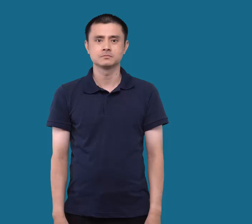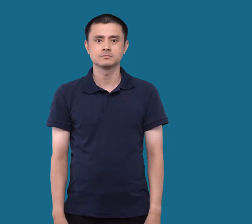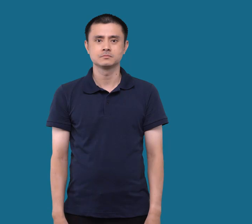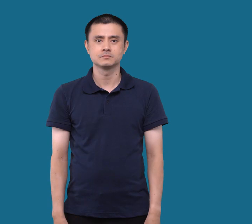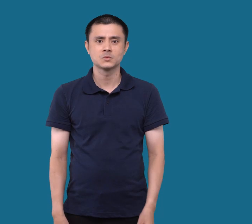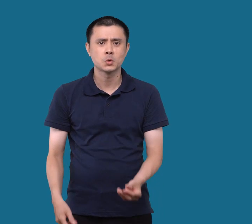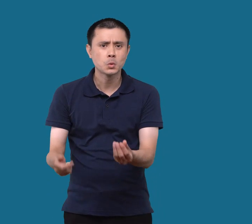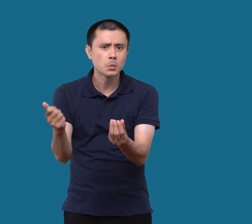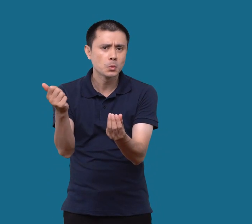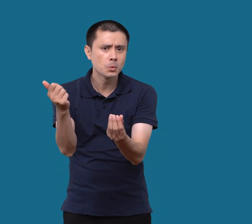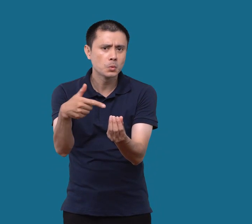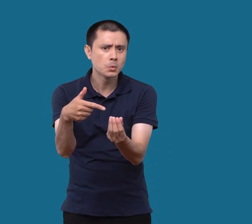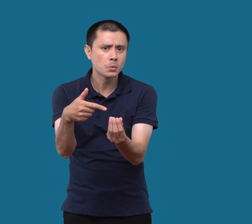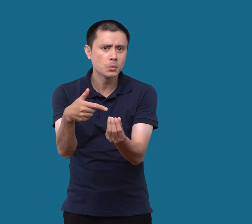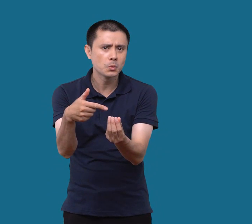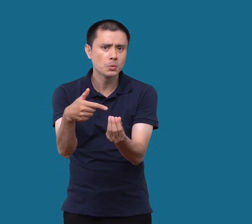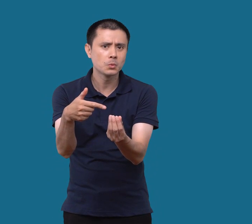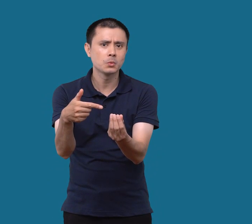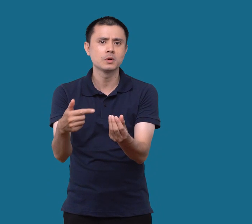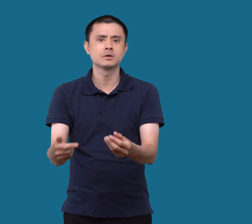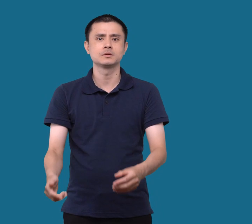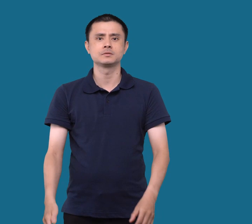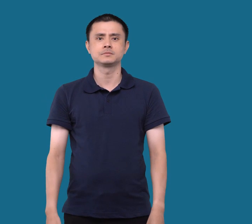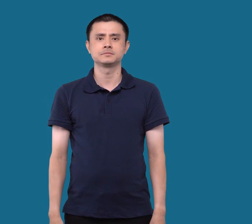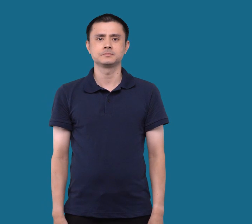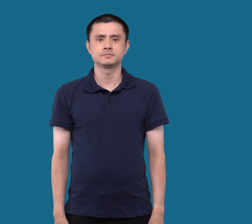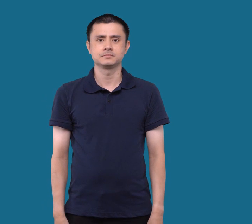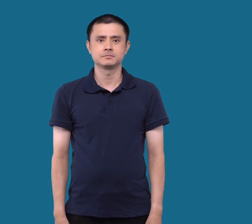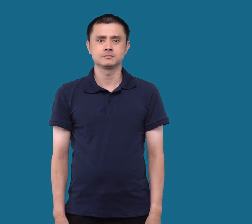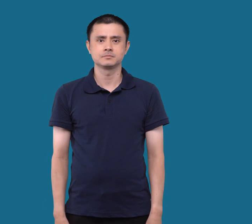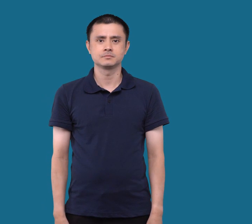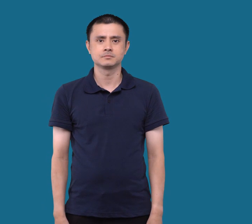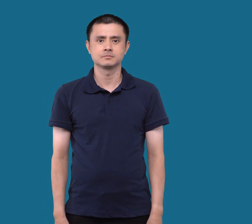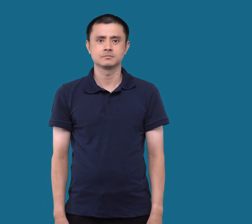bé hơn